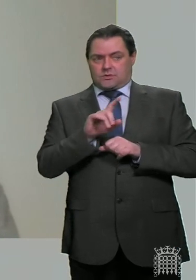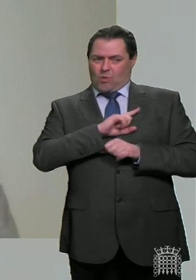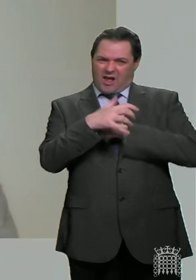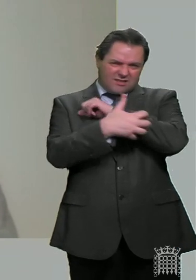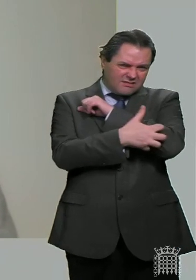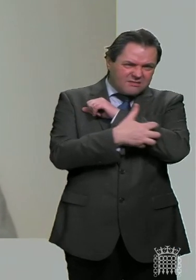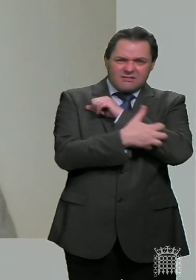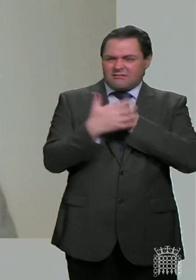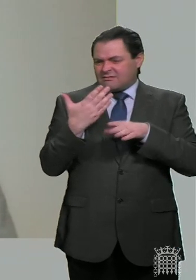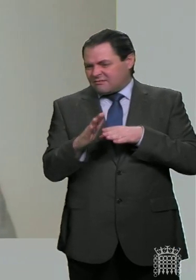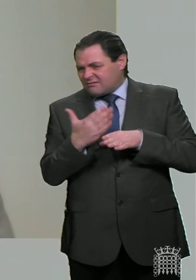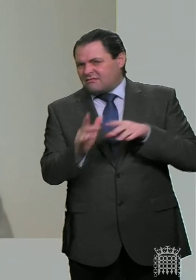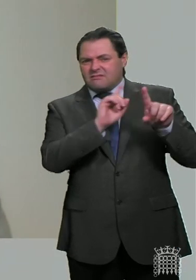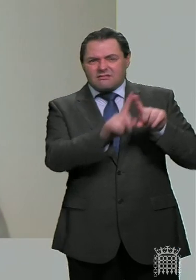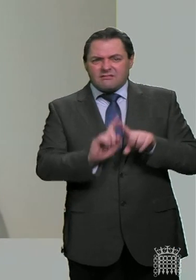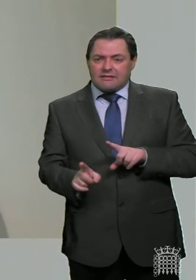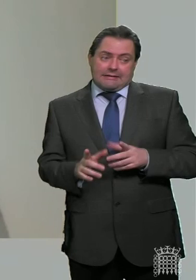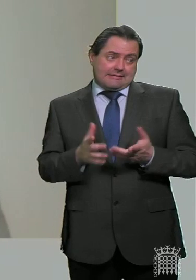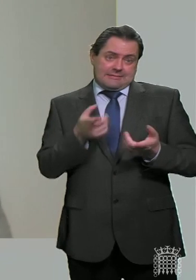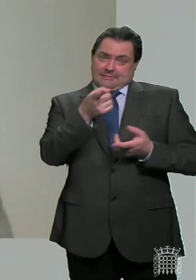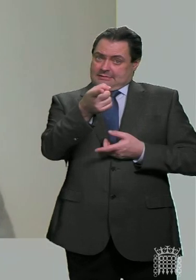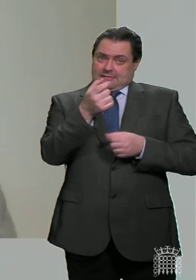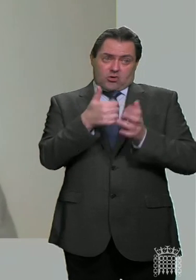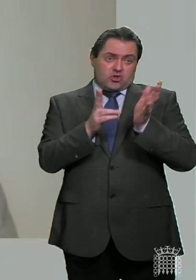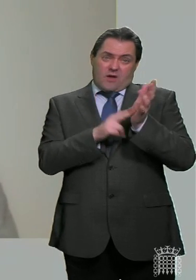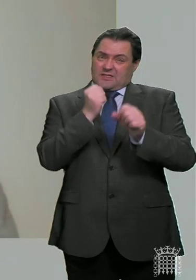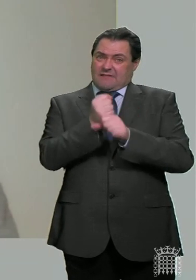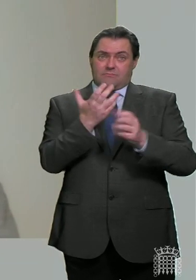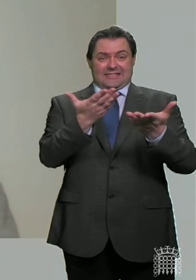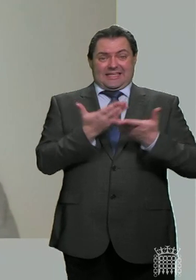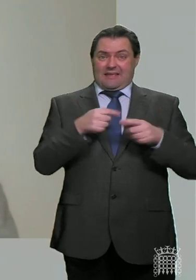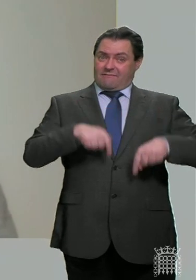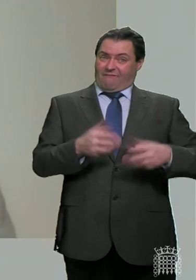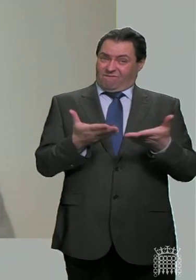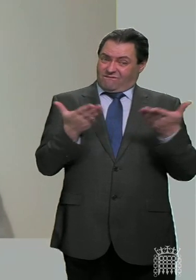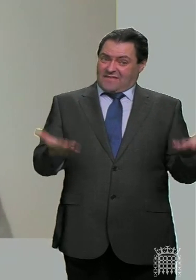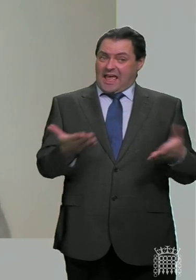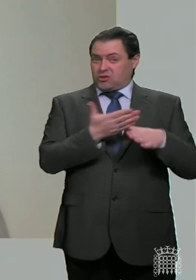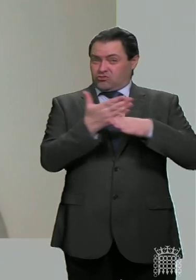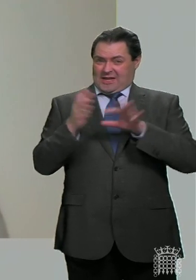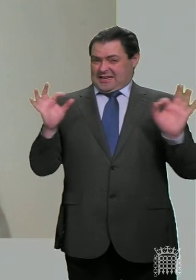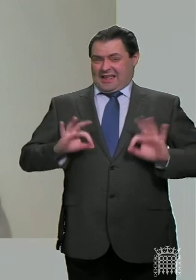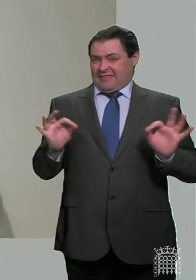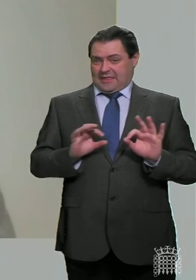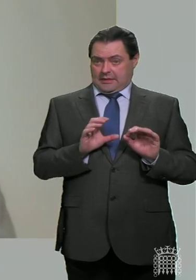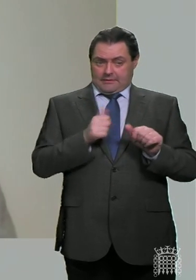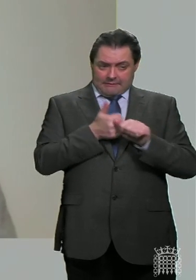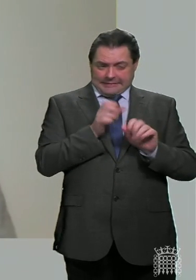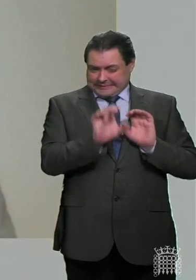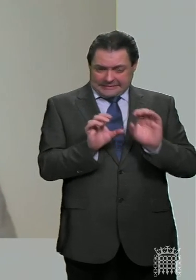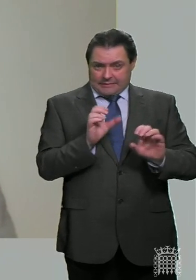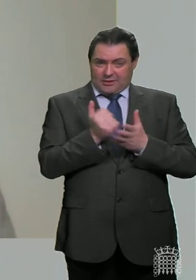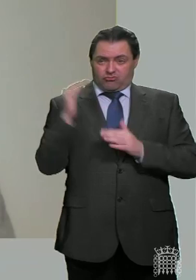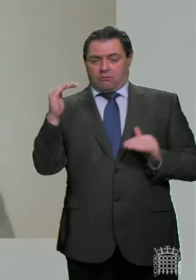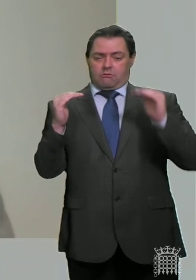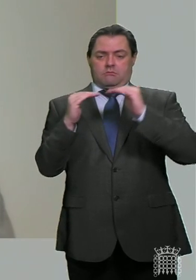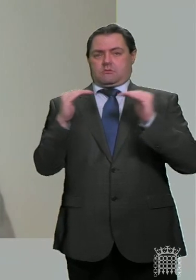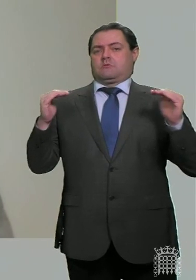This UK Government have an appalling record on providing Wales with even a fair share of UK spending, let alone the funding needed to level up.